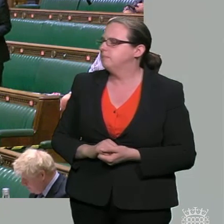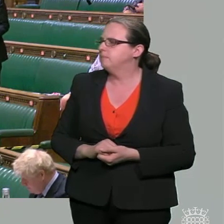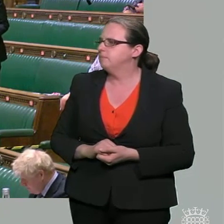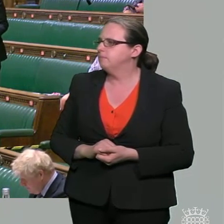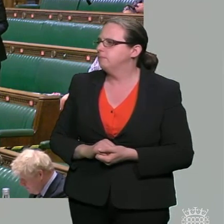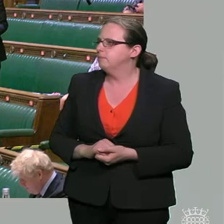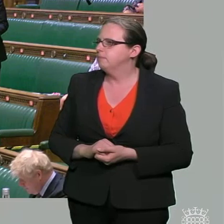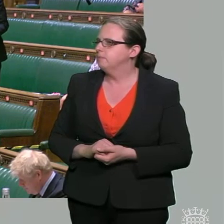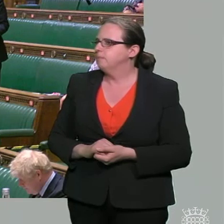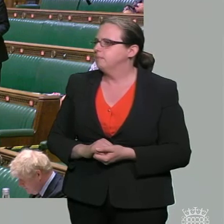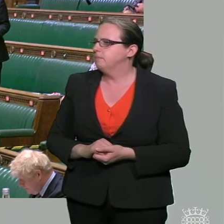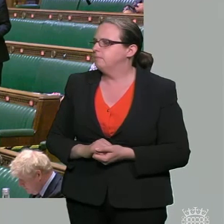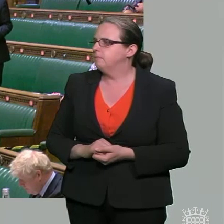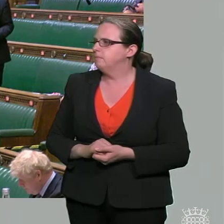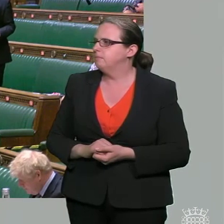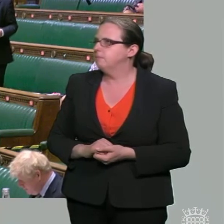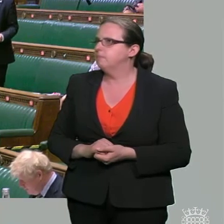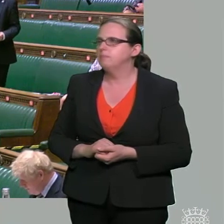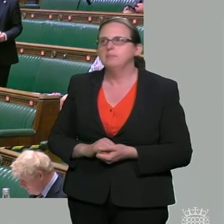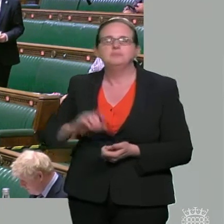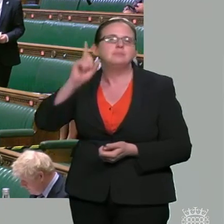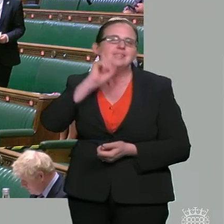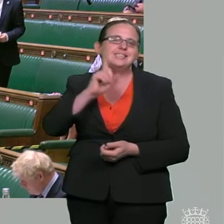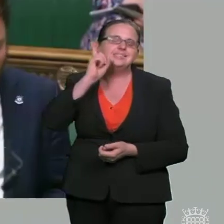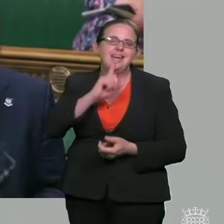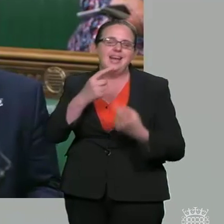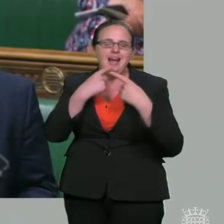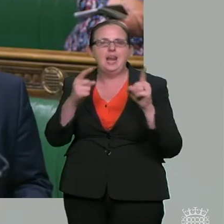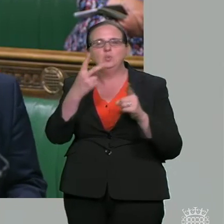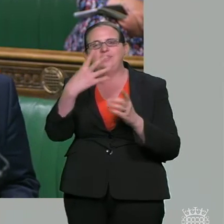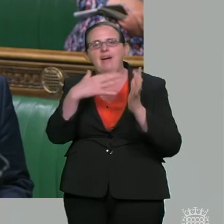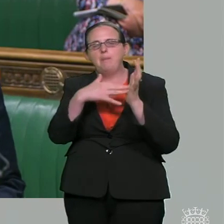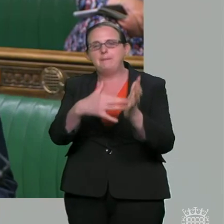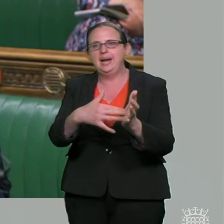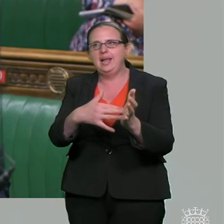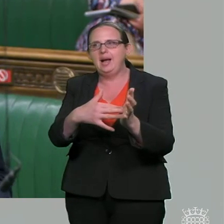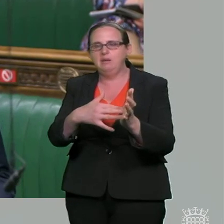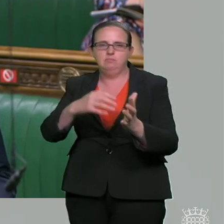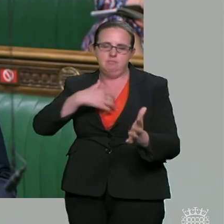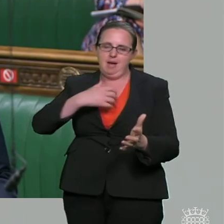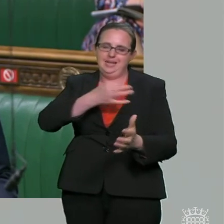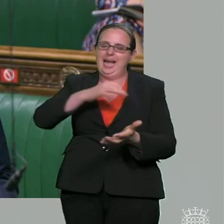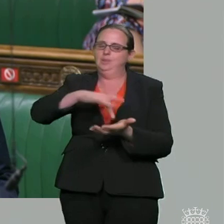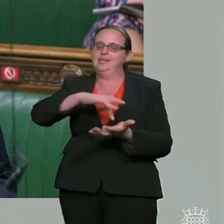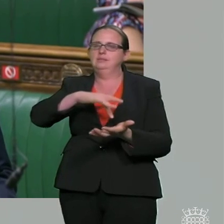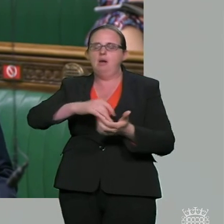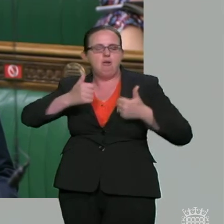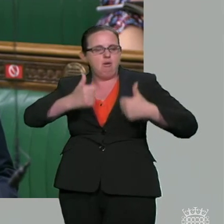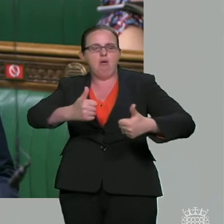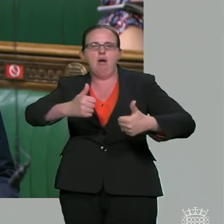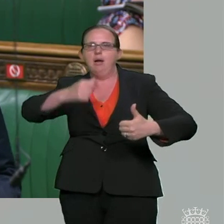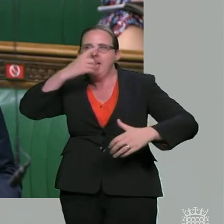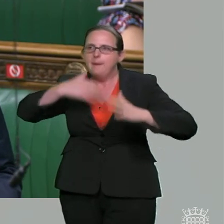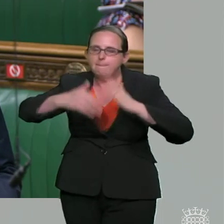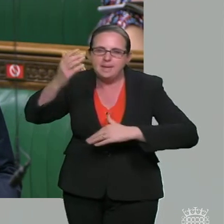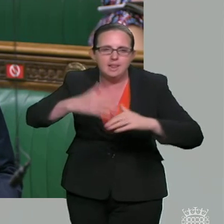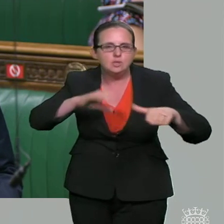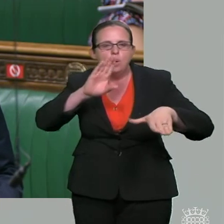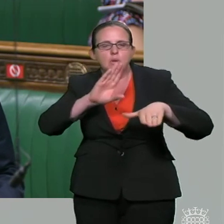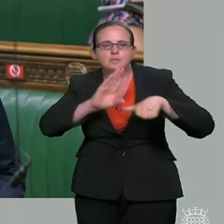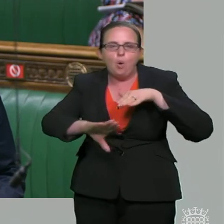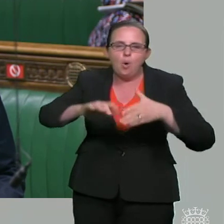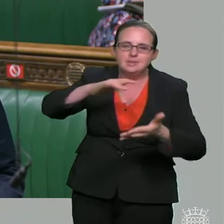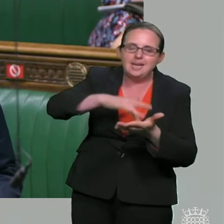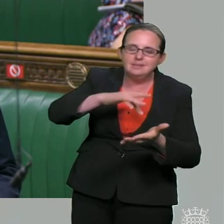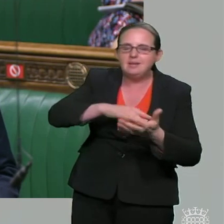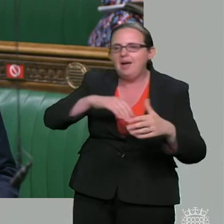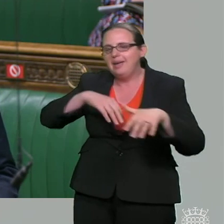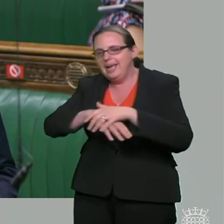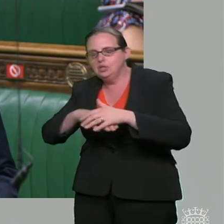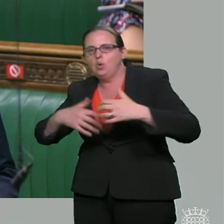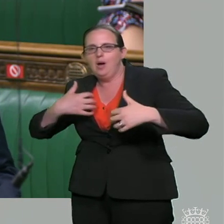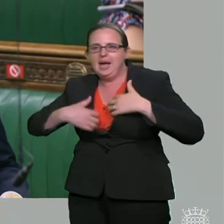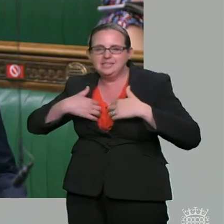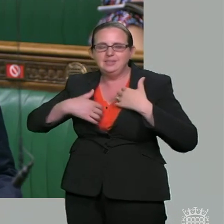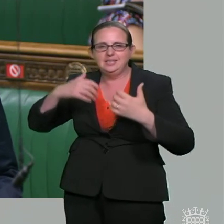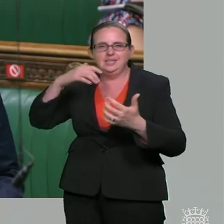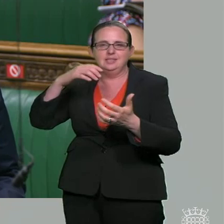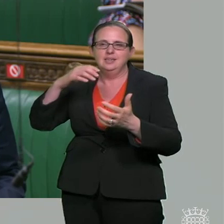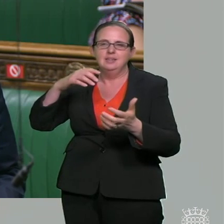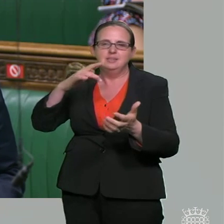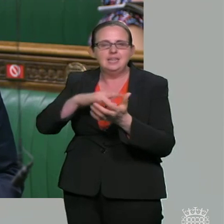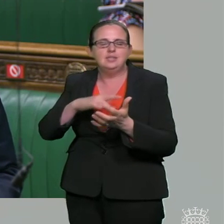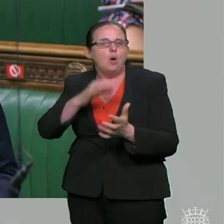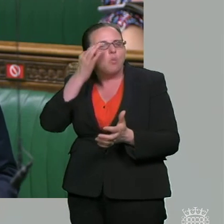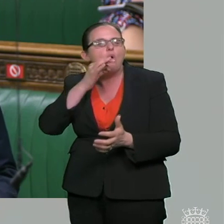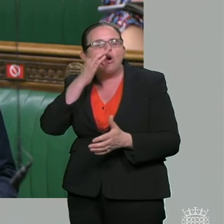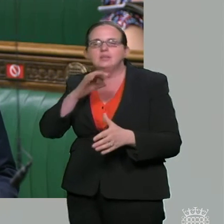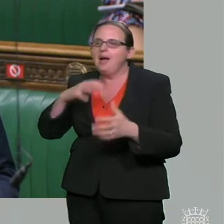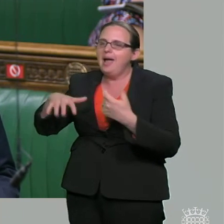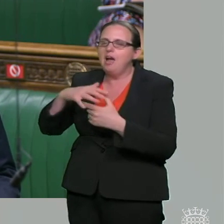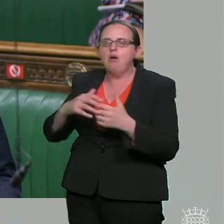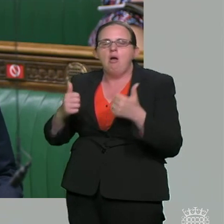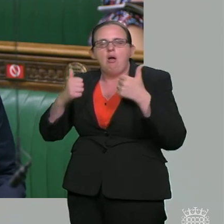Yesterday we had the fantastic announcement of £25 million of investment into Redcar town centre, which will allow us to build a new water sports facility at Coatham, a new indoor activity centre on the Esplanade and give the town a much-needed lift.